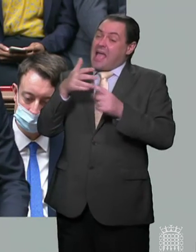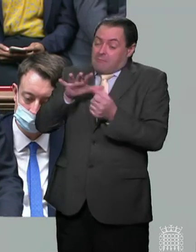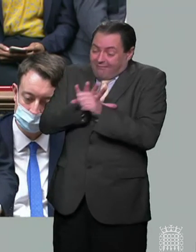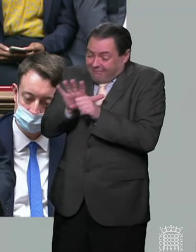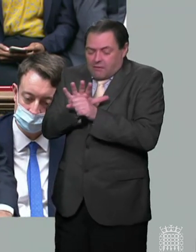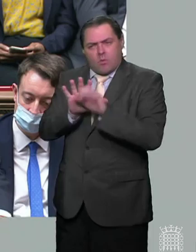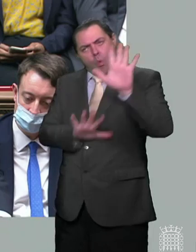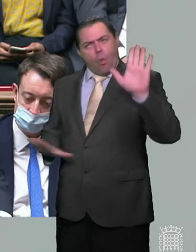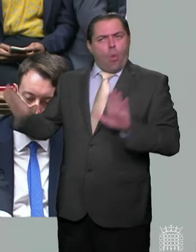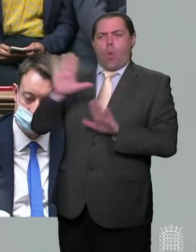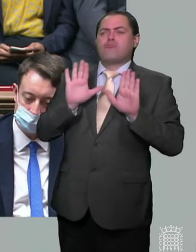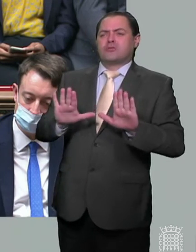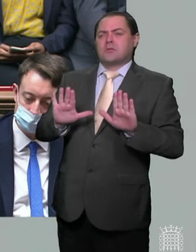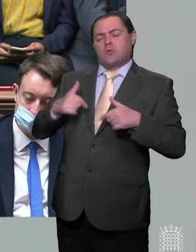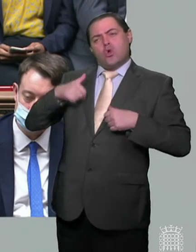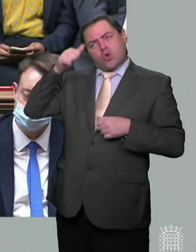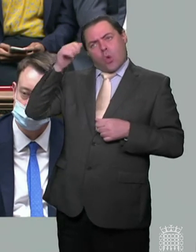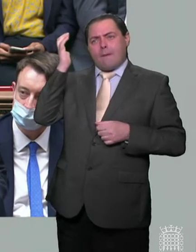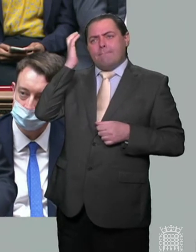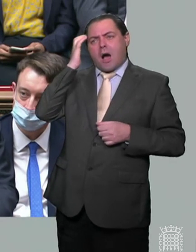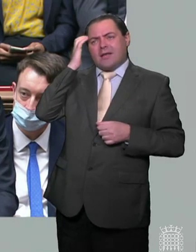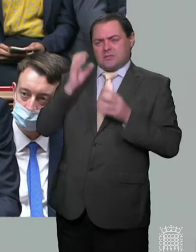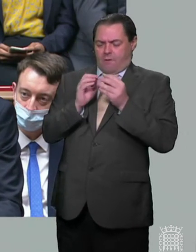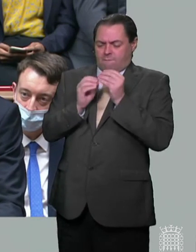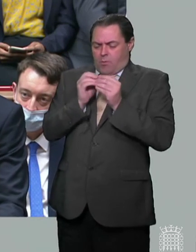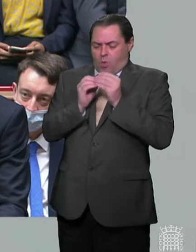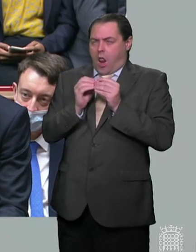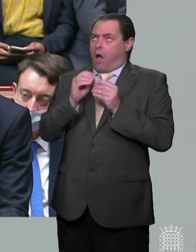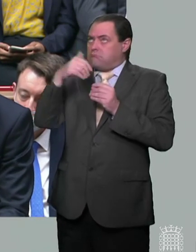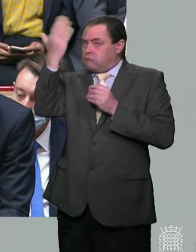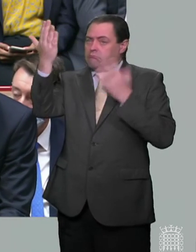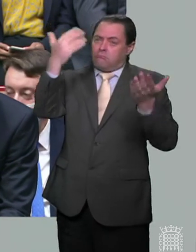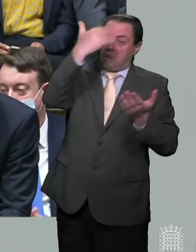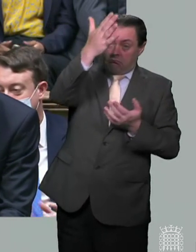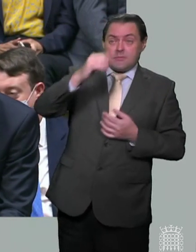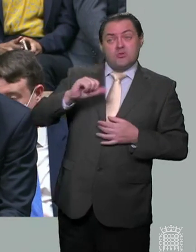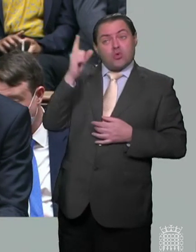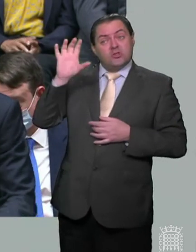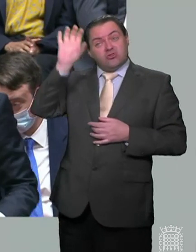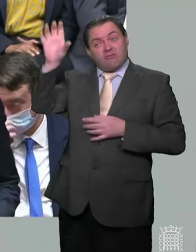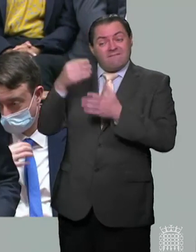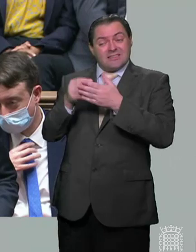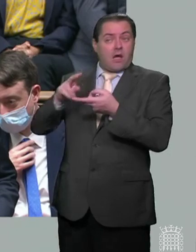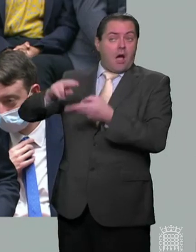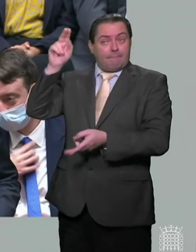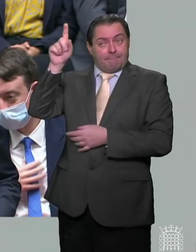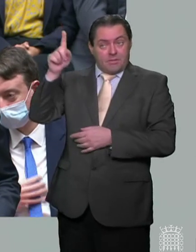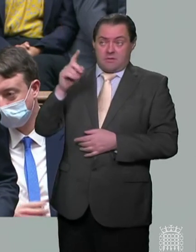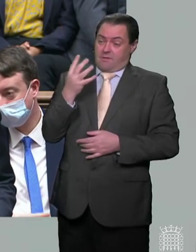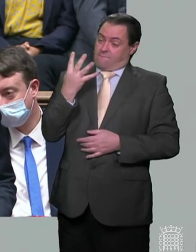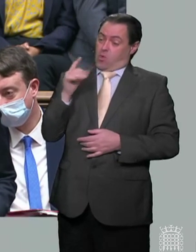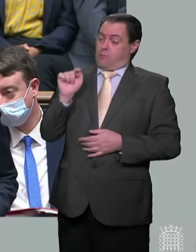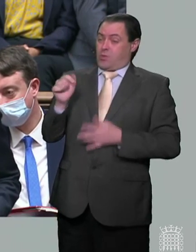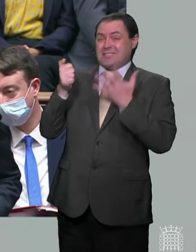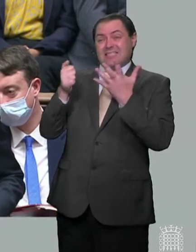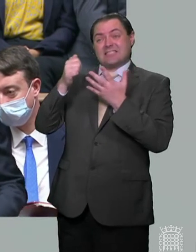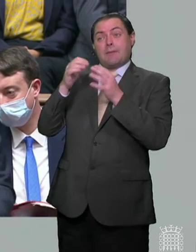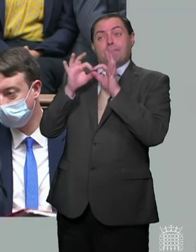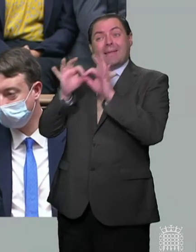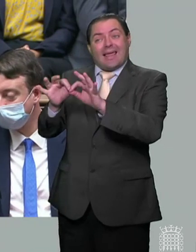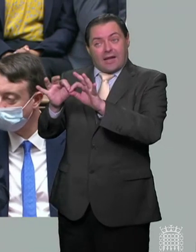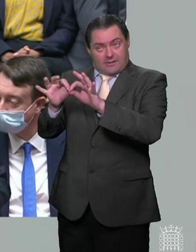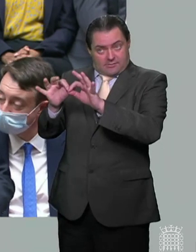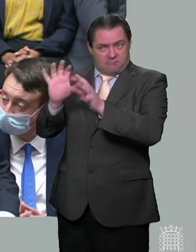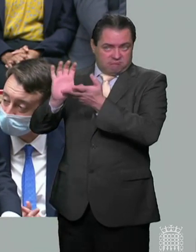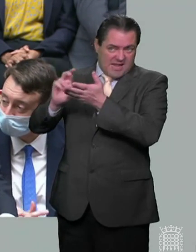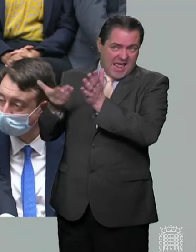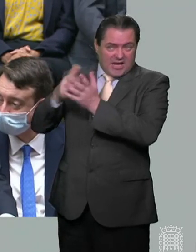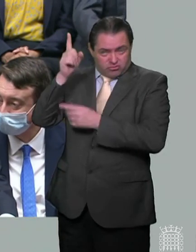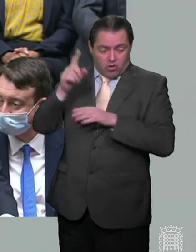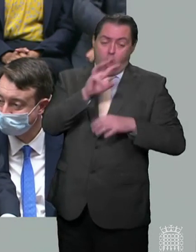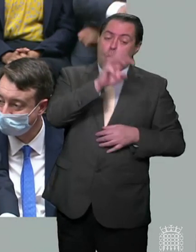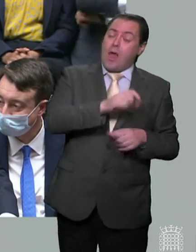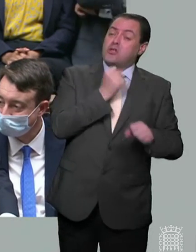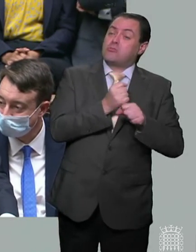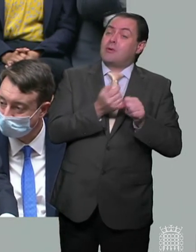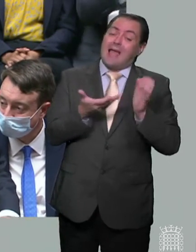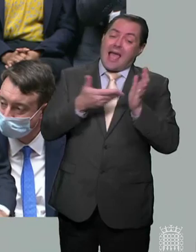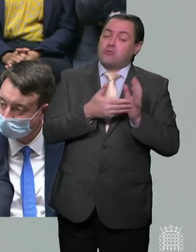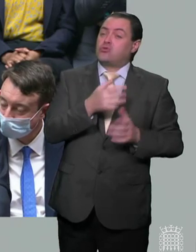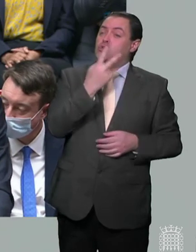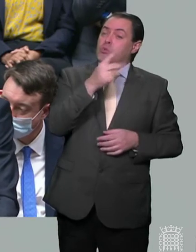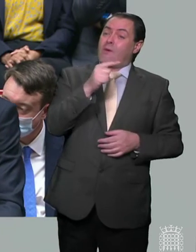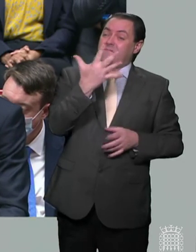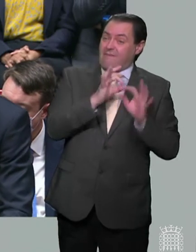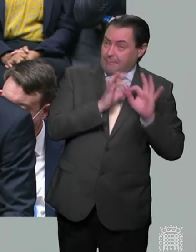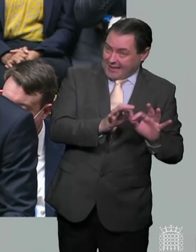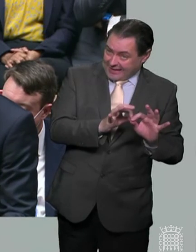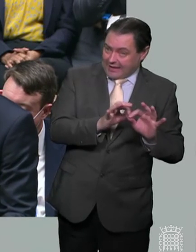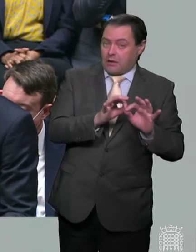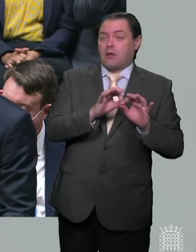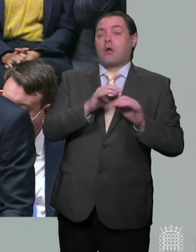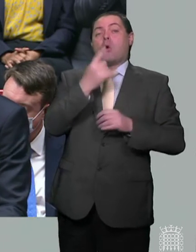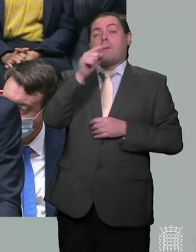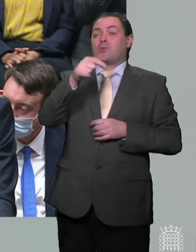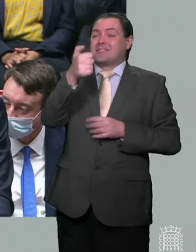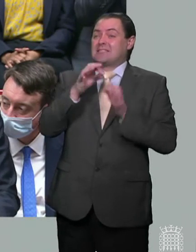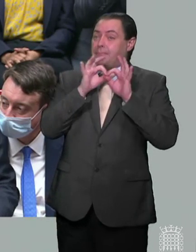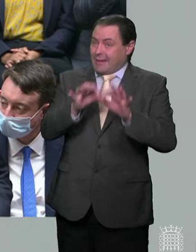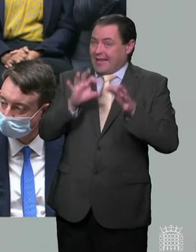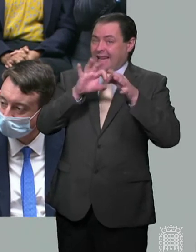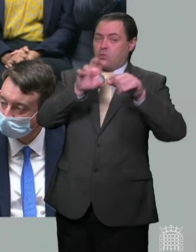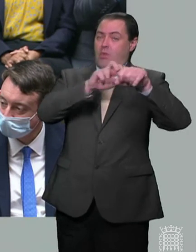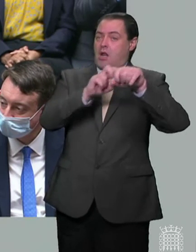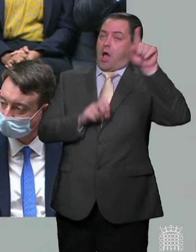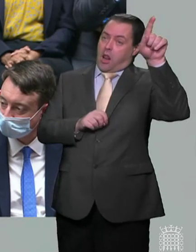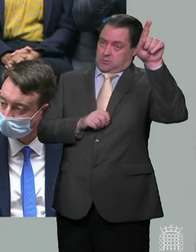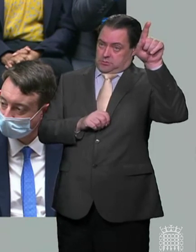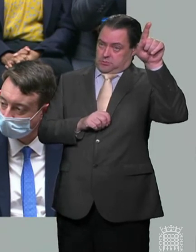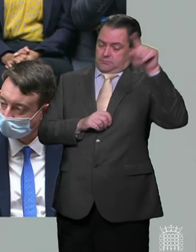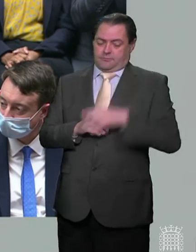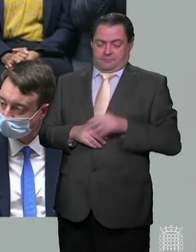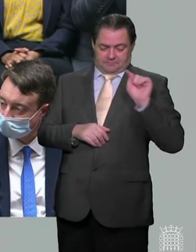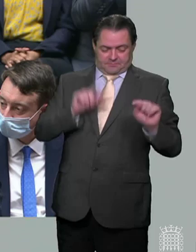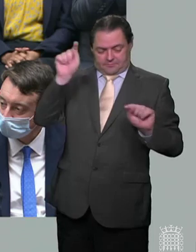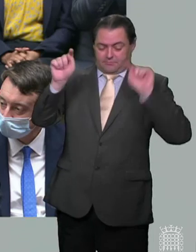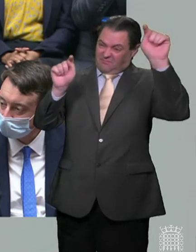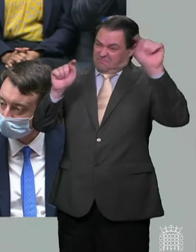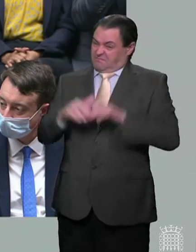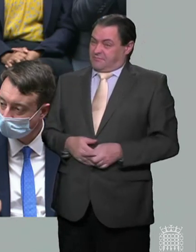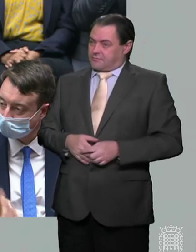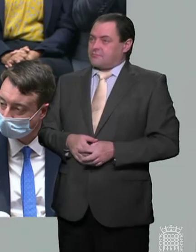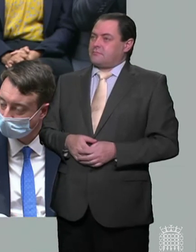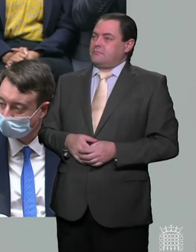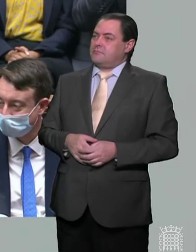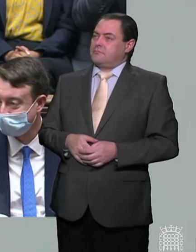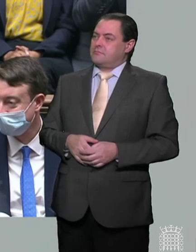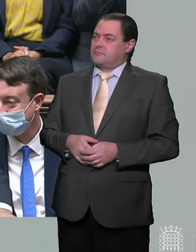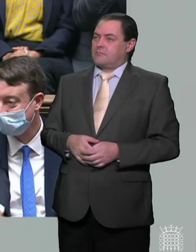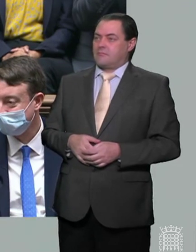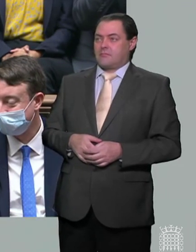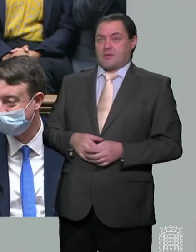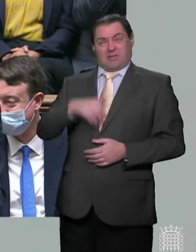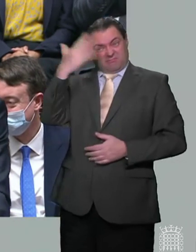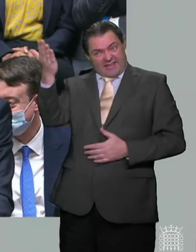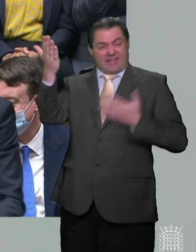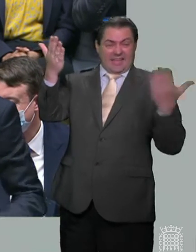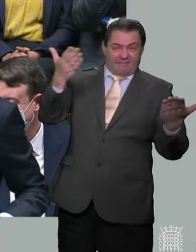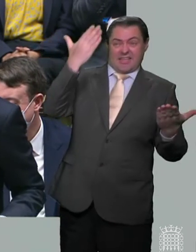Through the Barnett formula, today’s decisions increase Scottish Government funding, in each year, by an average of £4.6 billion, Welsh Government funding by £2.5 billion, and £1.6 billion for the Northern Ireland Executive.